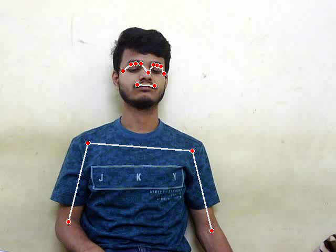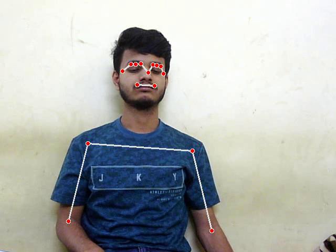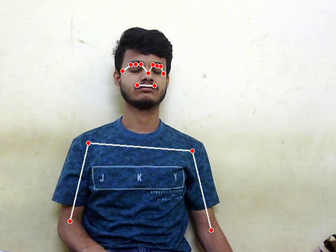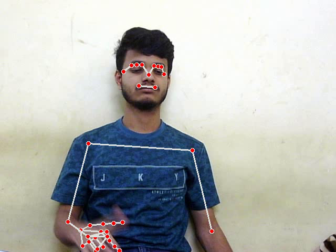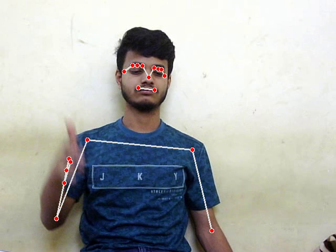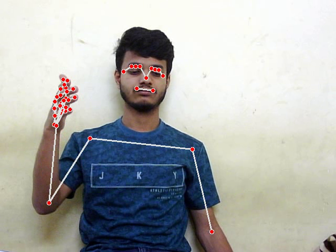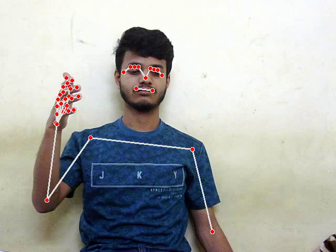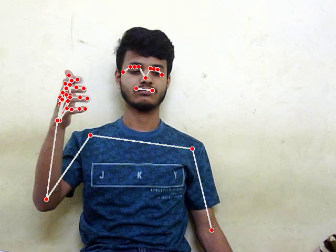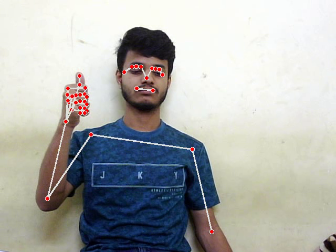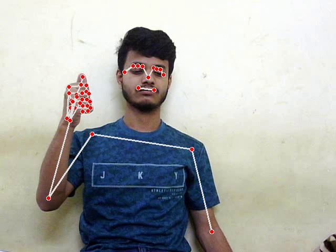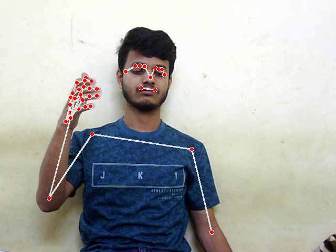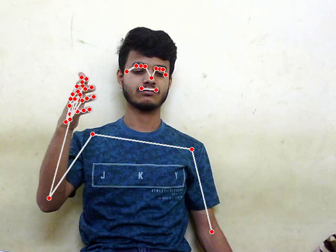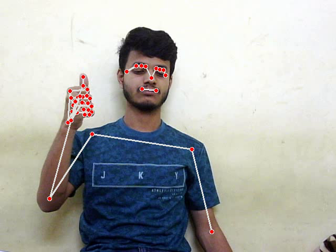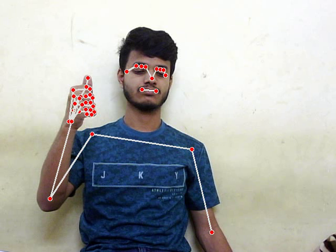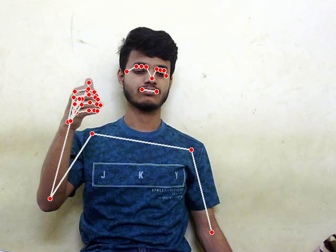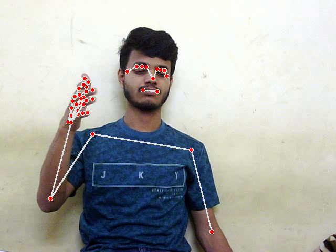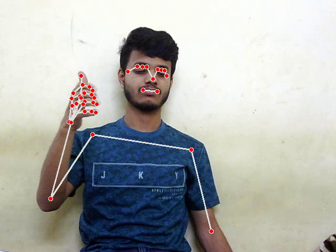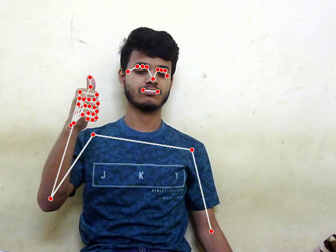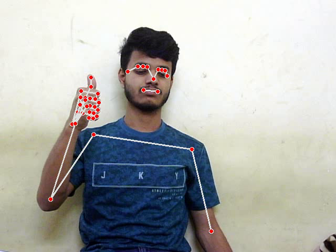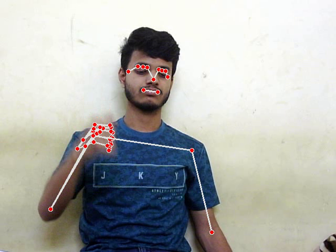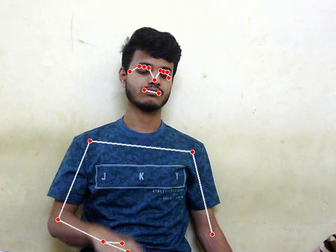milk